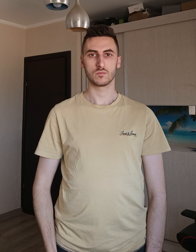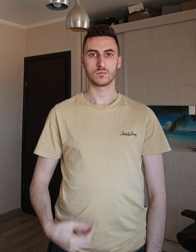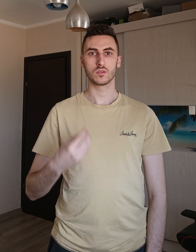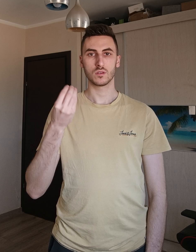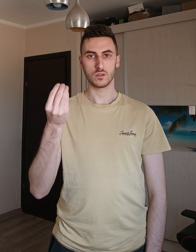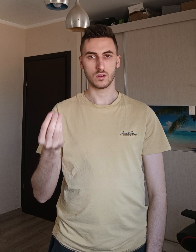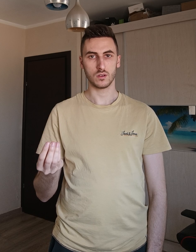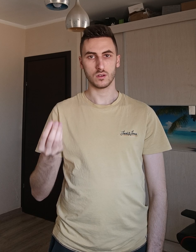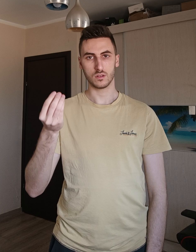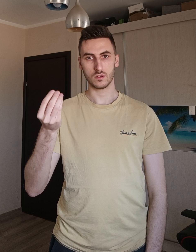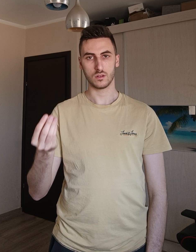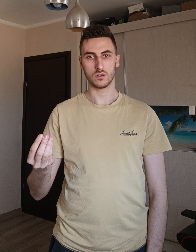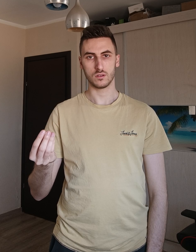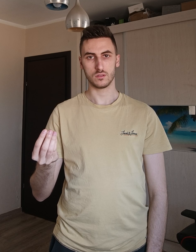לאט